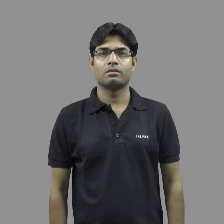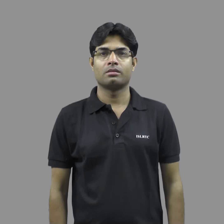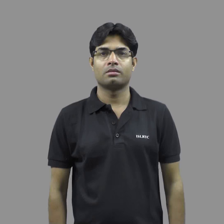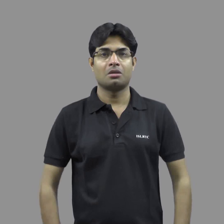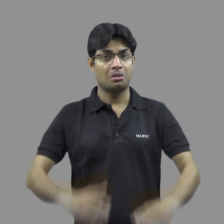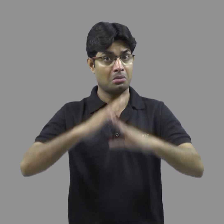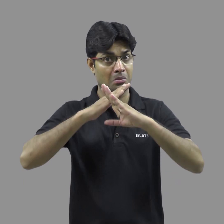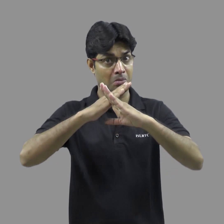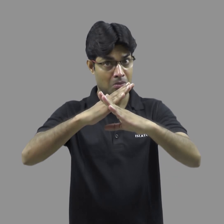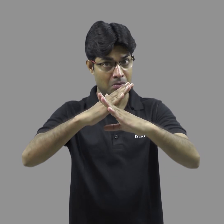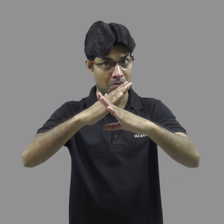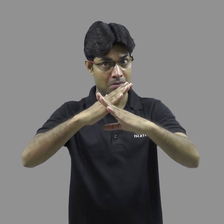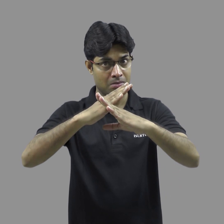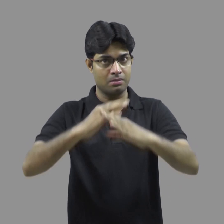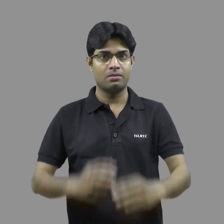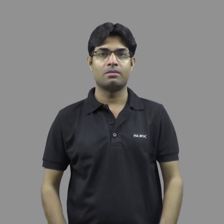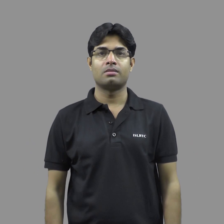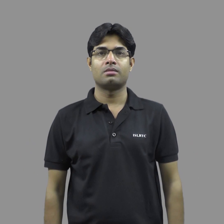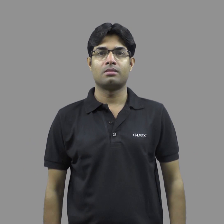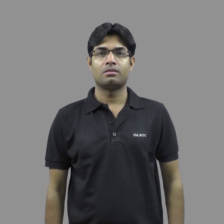Protect